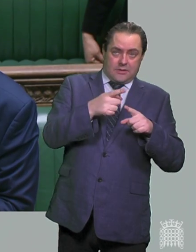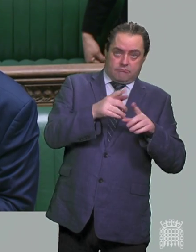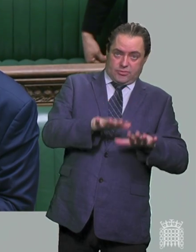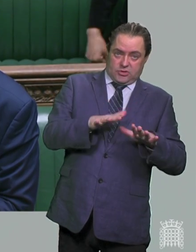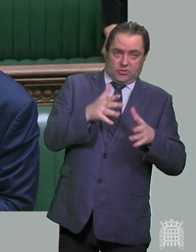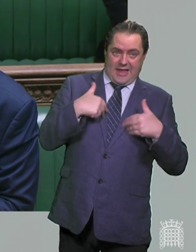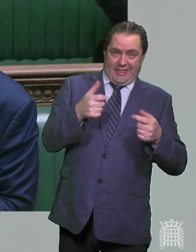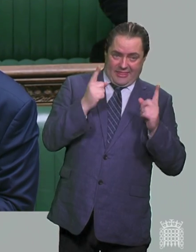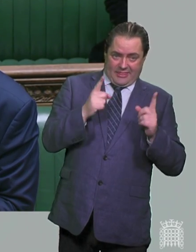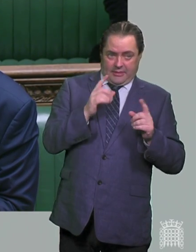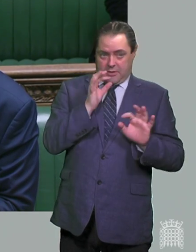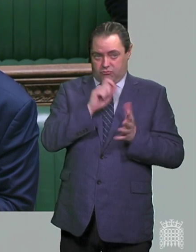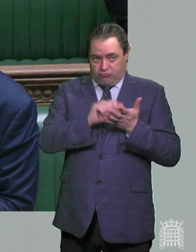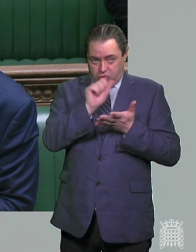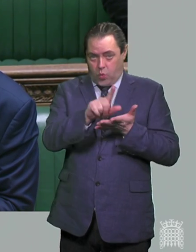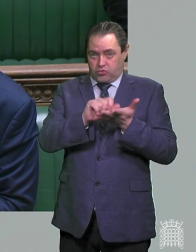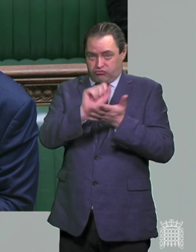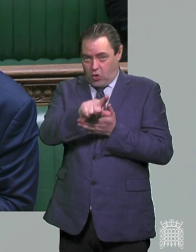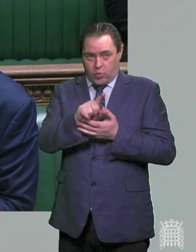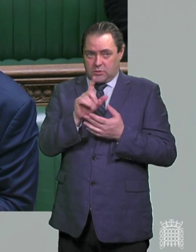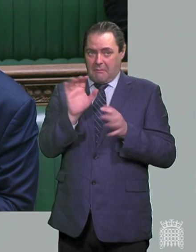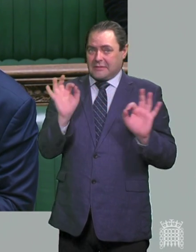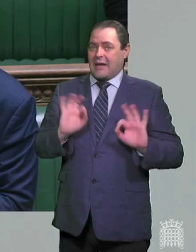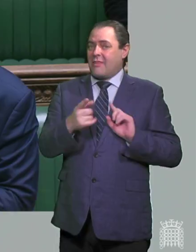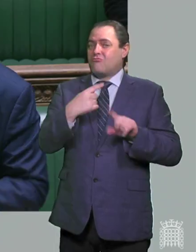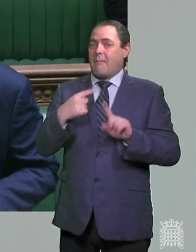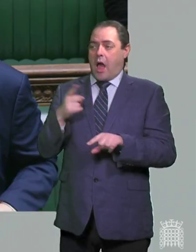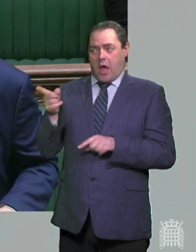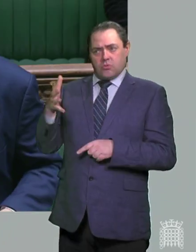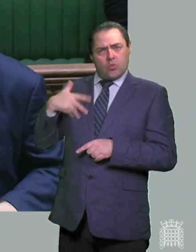David does not want to die knowing that there could be a treatment that could help him.